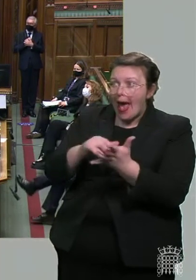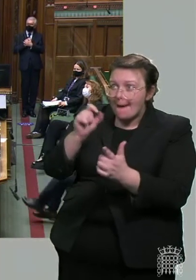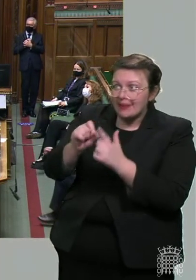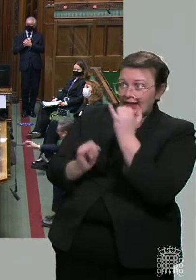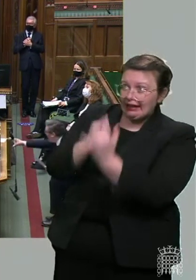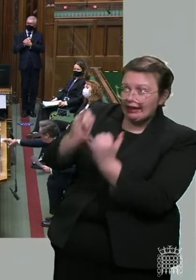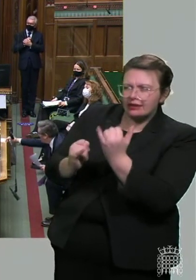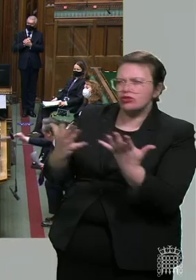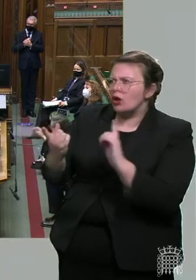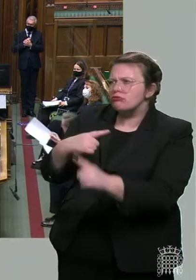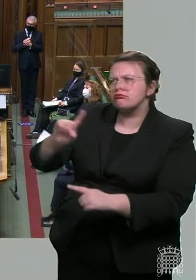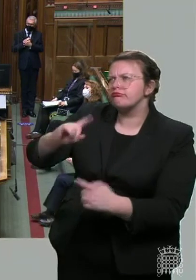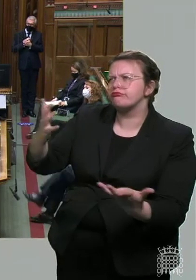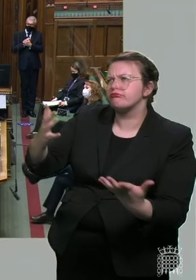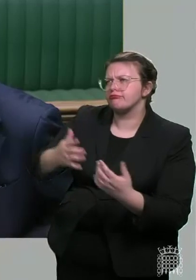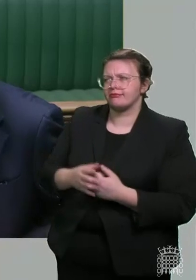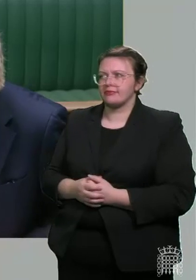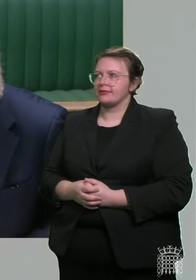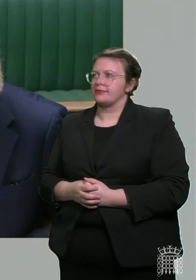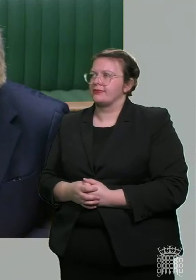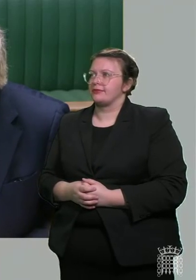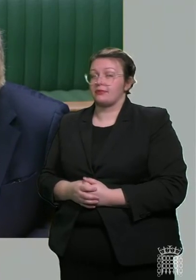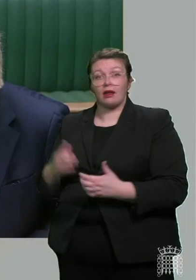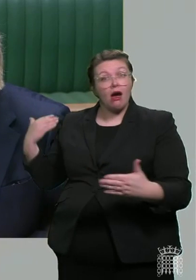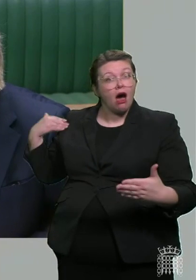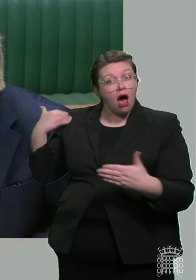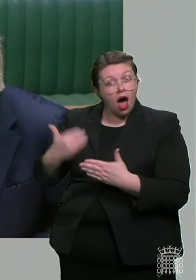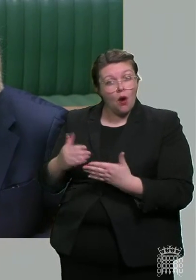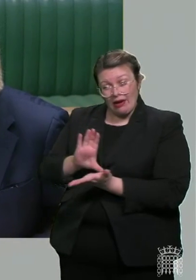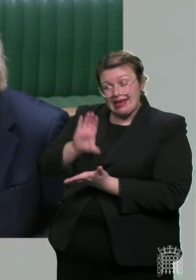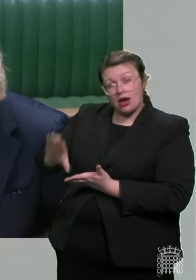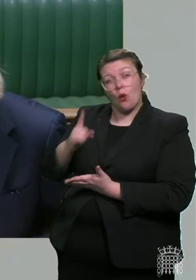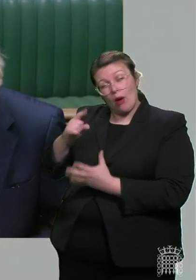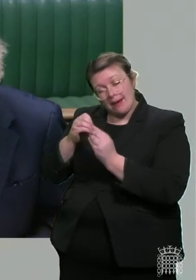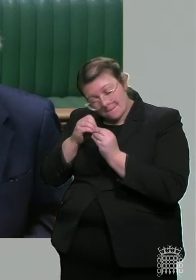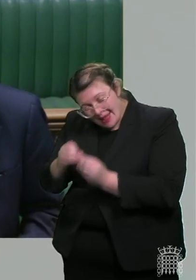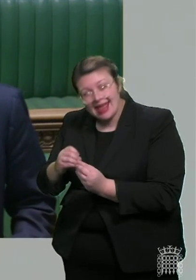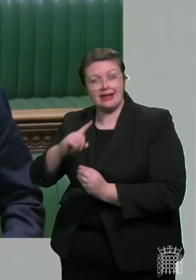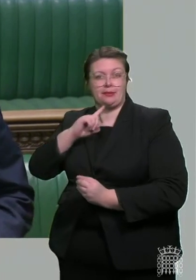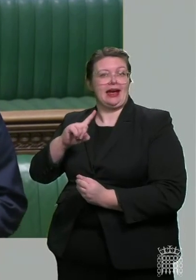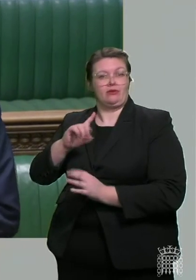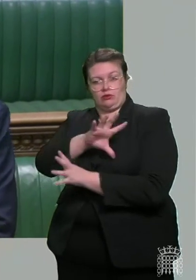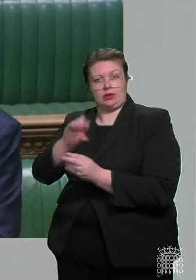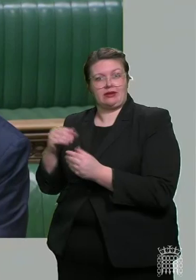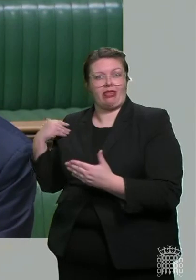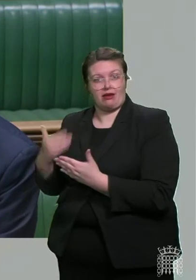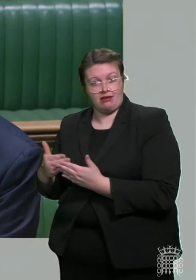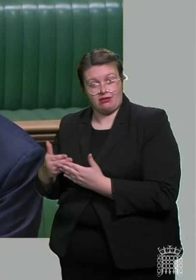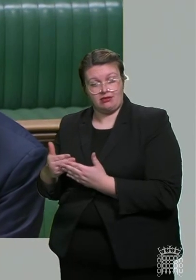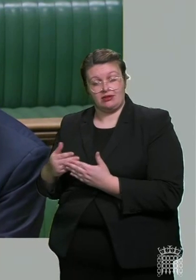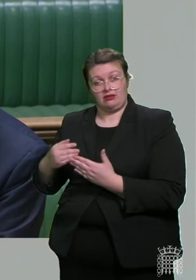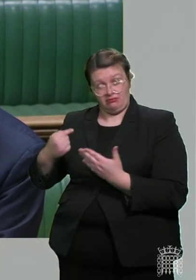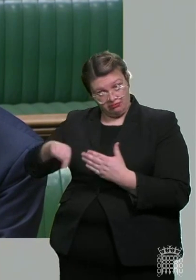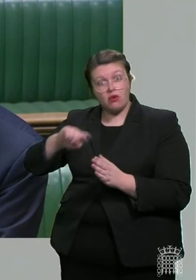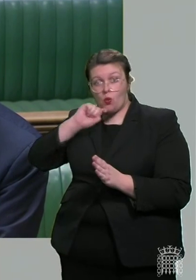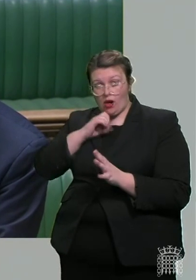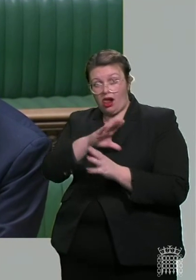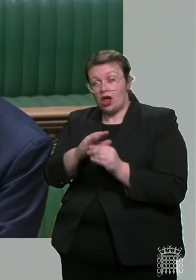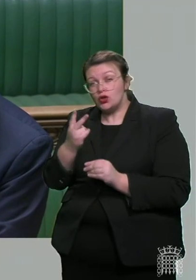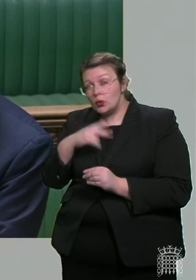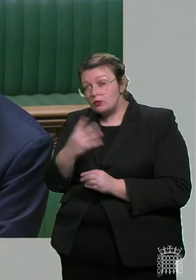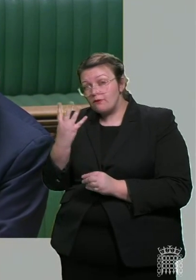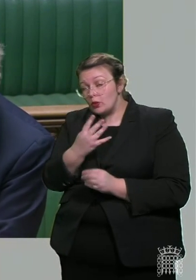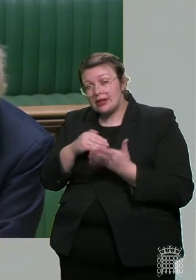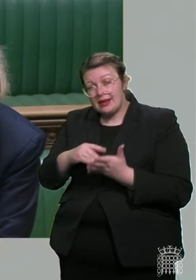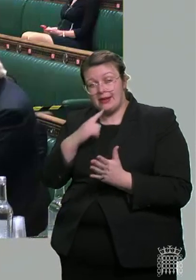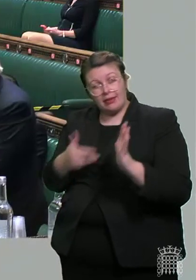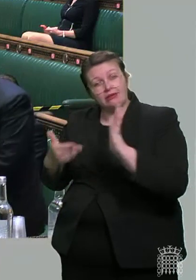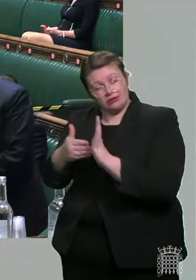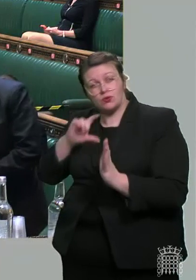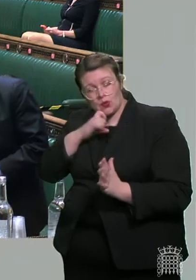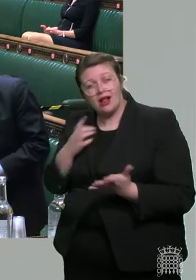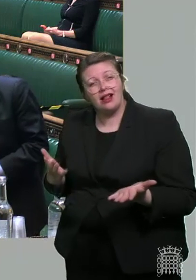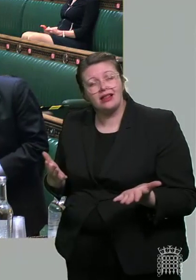I repeat: we have given £1 billion since the conflict began; we are in support of UN resolutions; this year we are contributing another £214 million to support the people of Yemen.